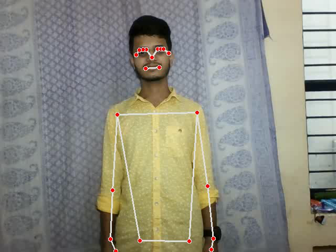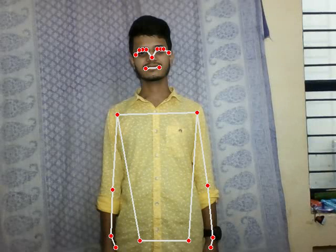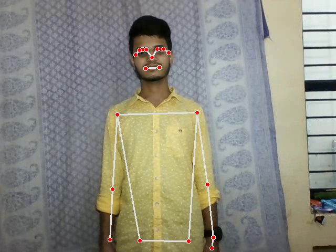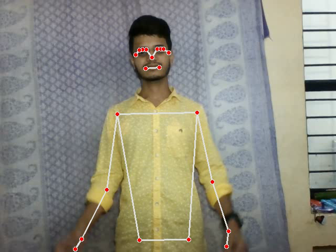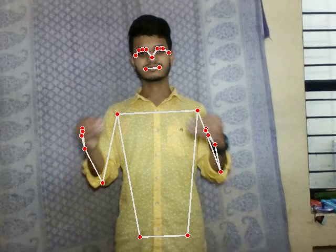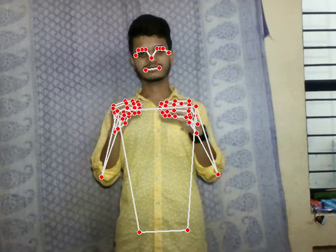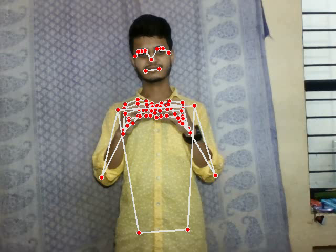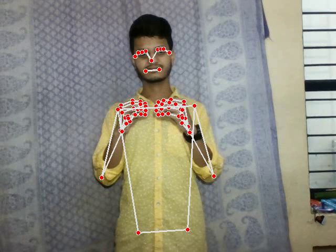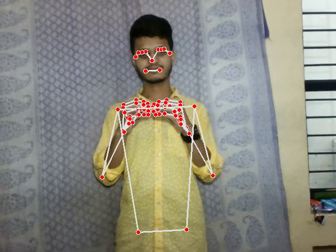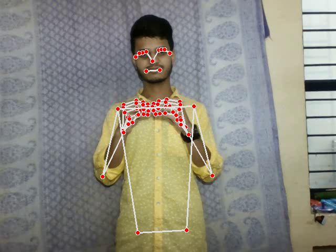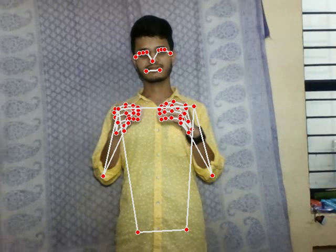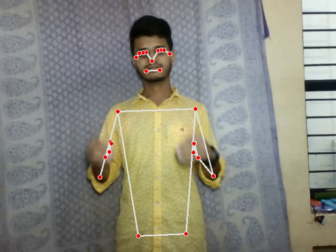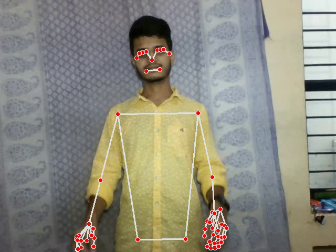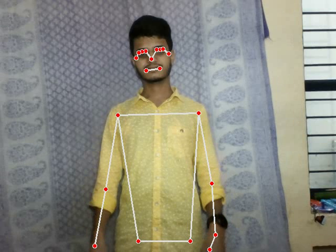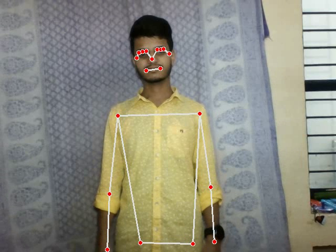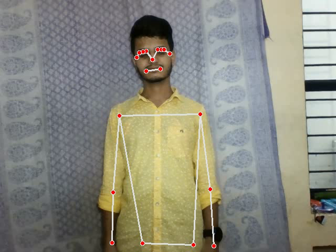more